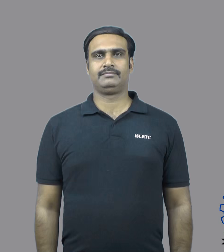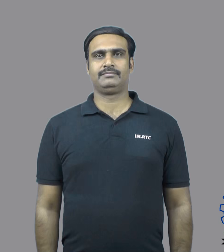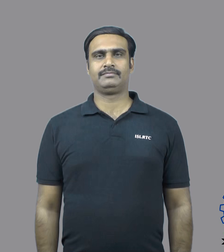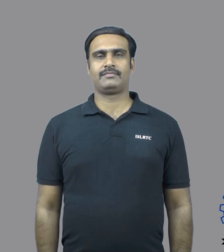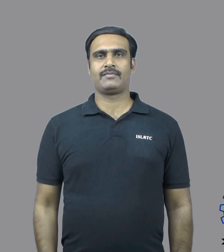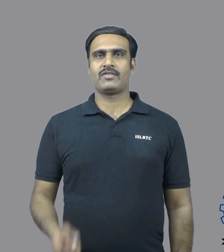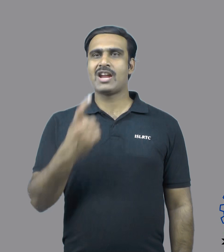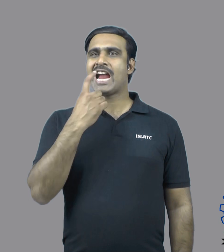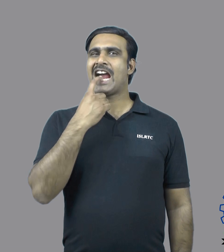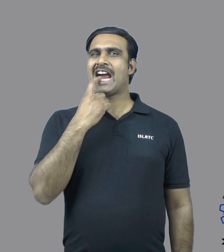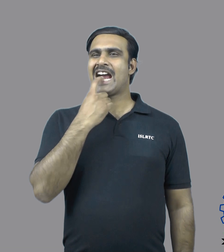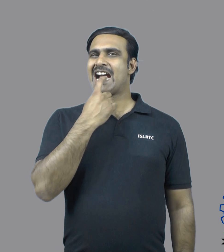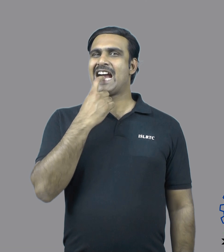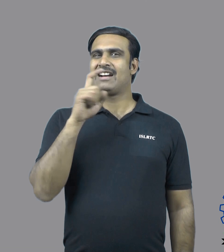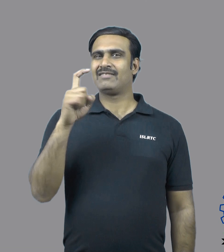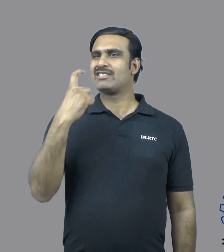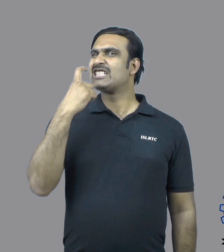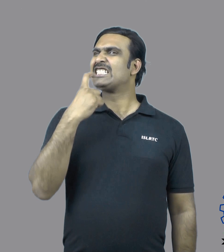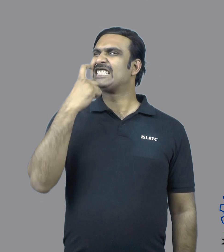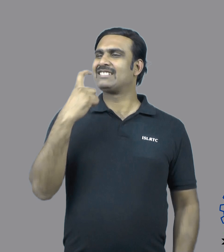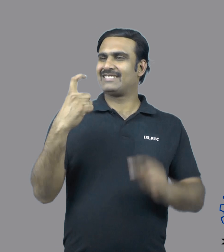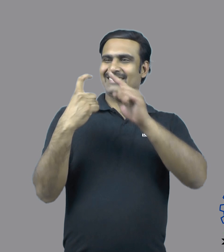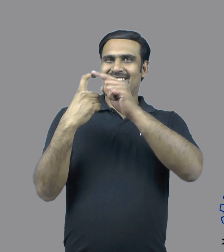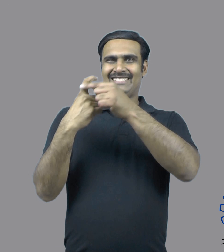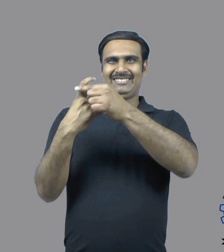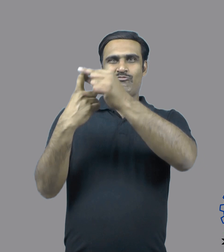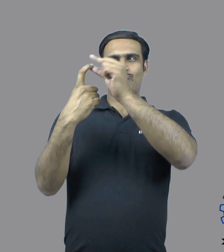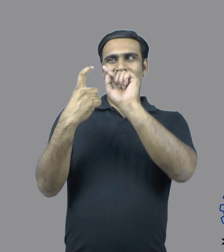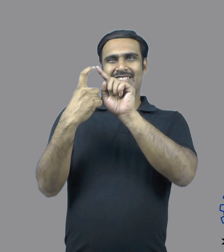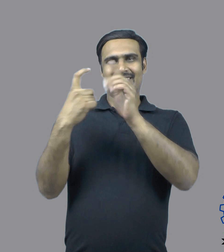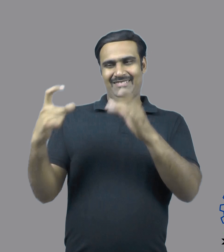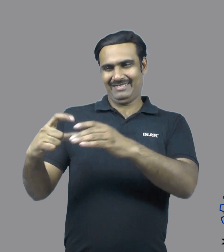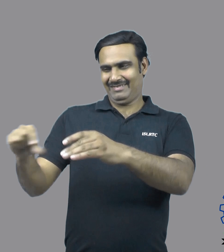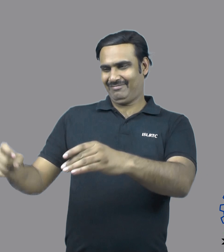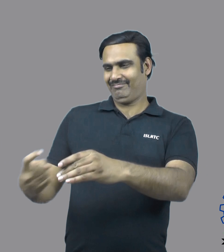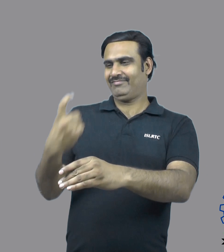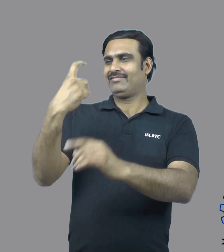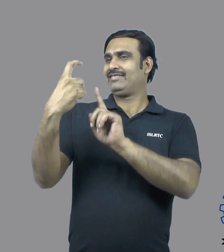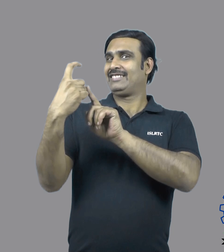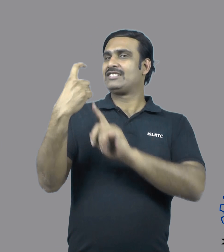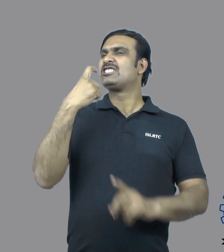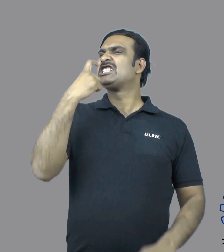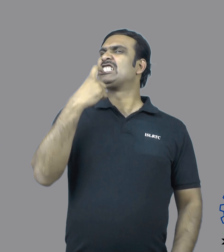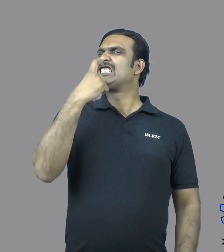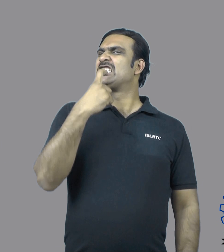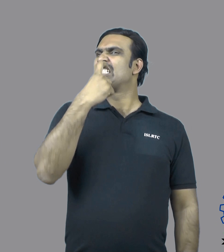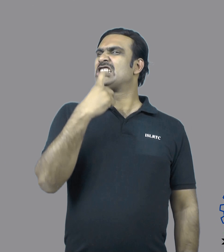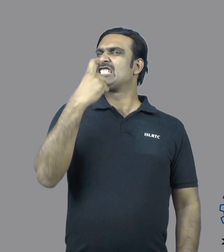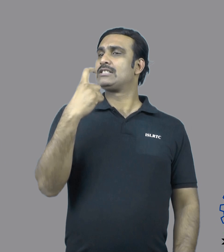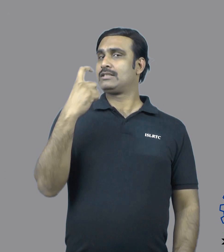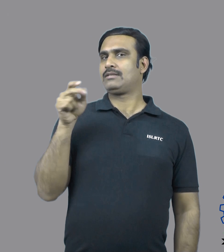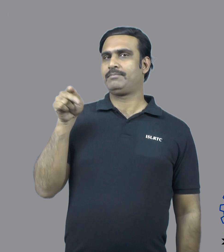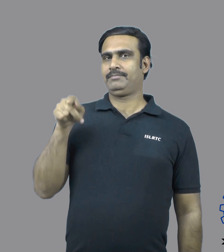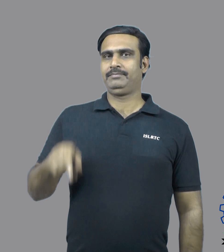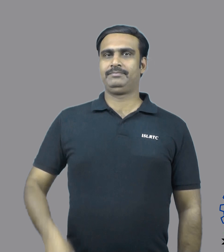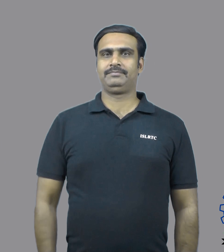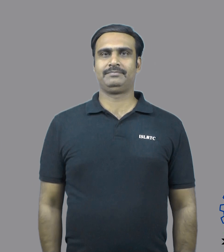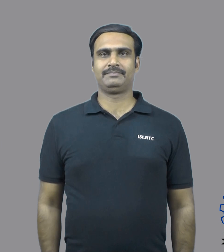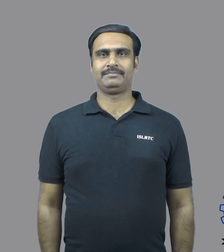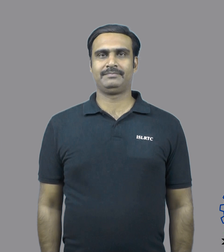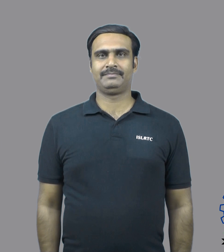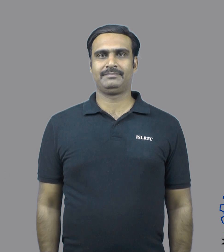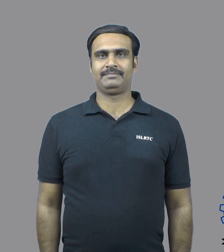Ultrasonic Scalar